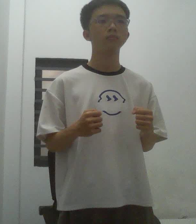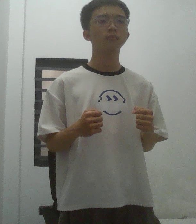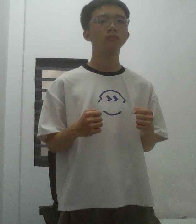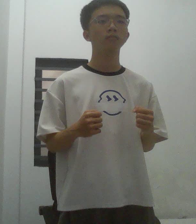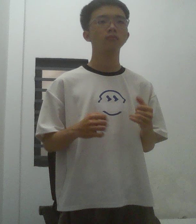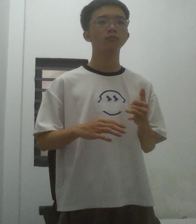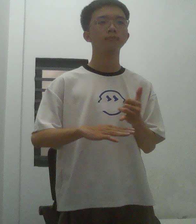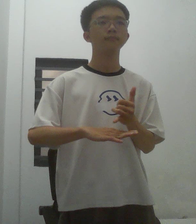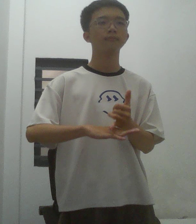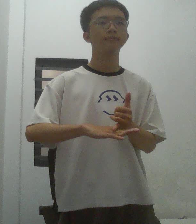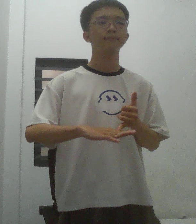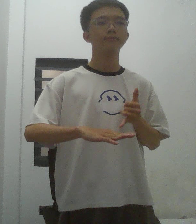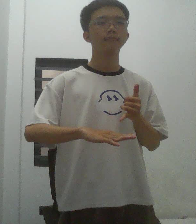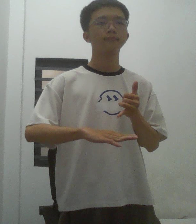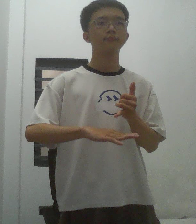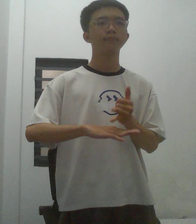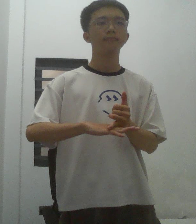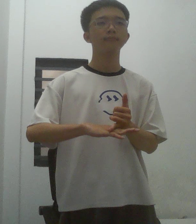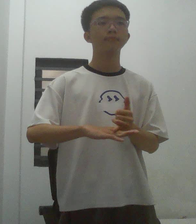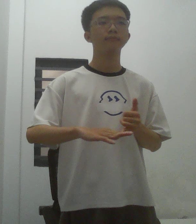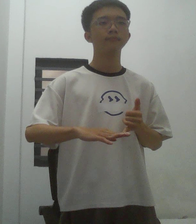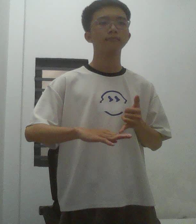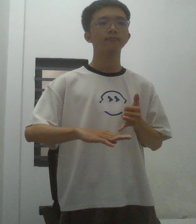cuoi tuan